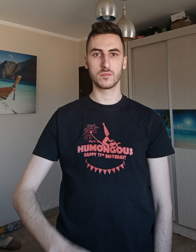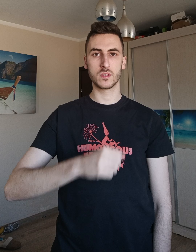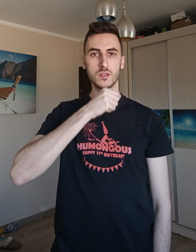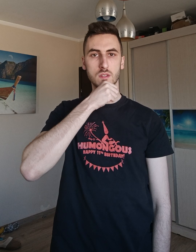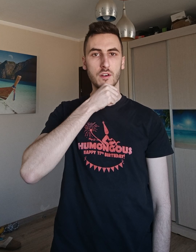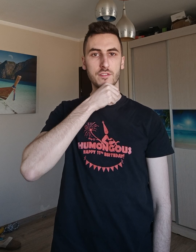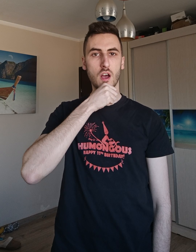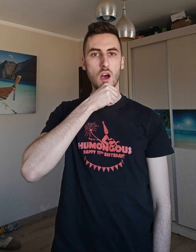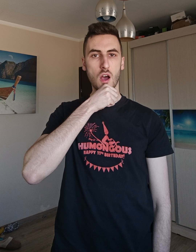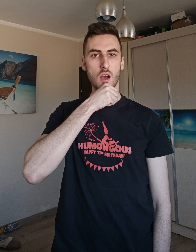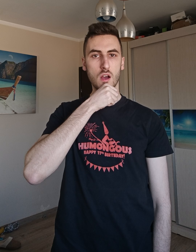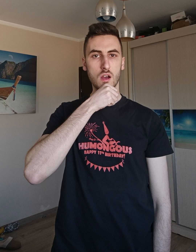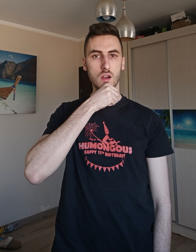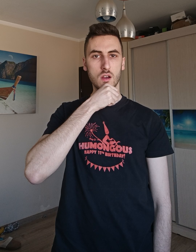סבתא